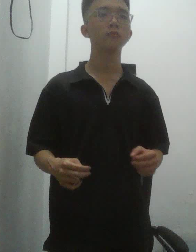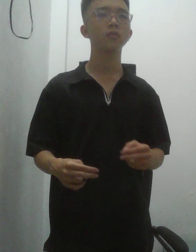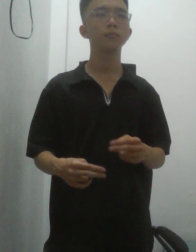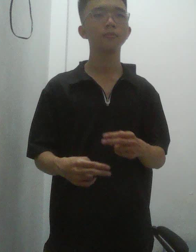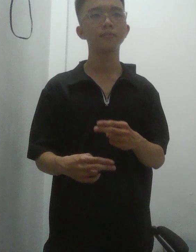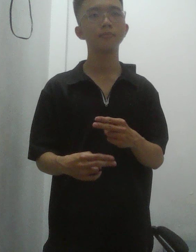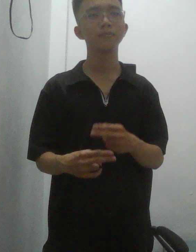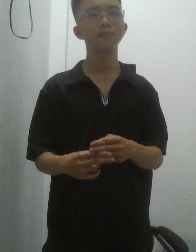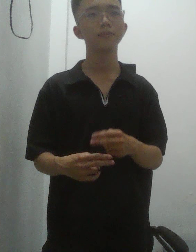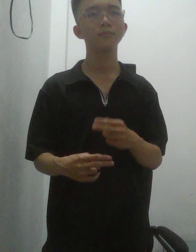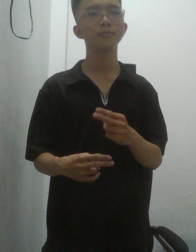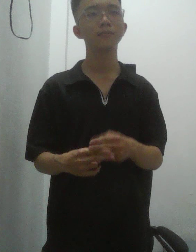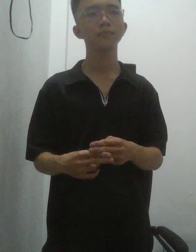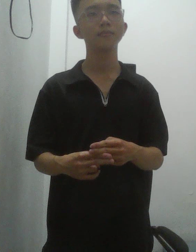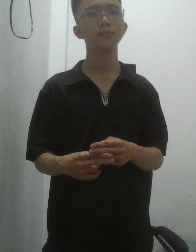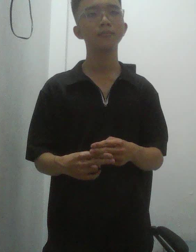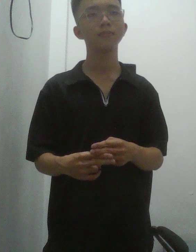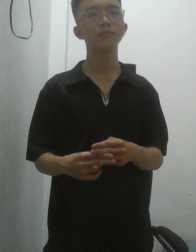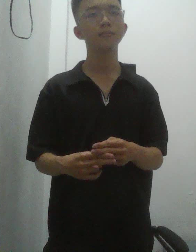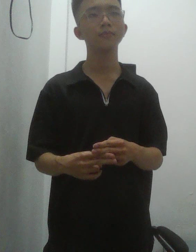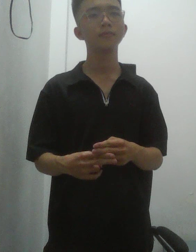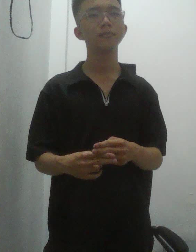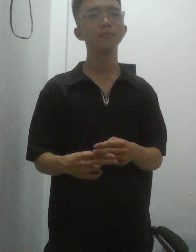ten